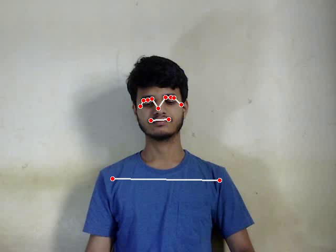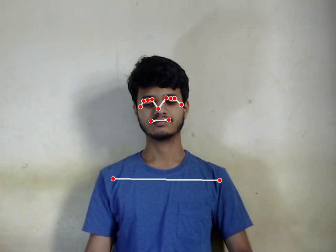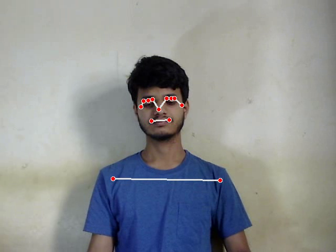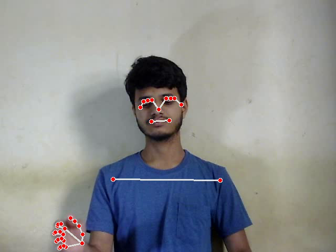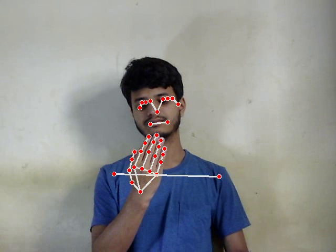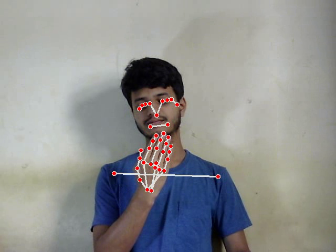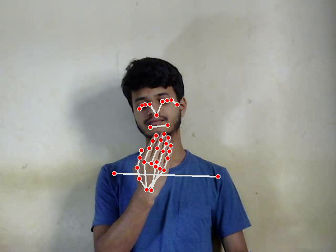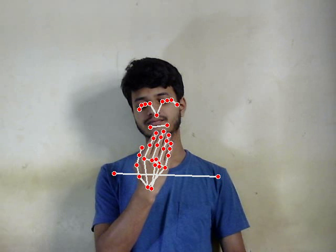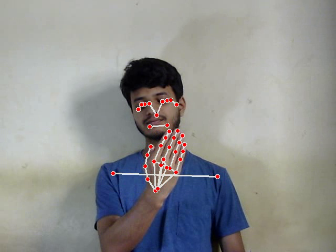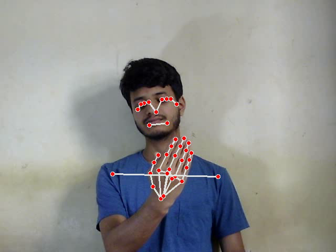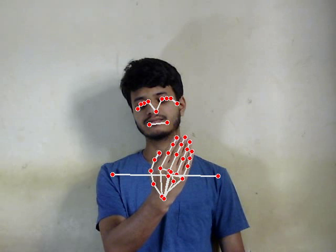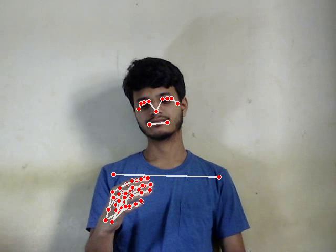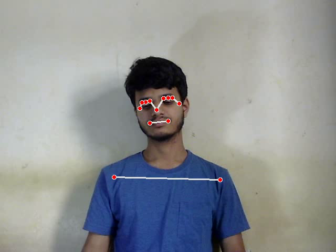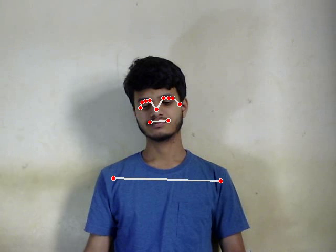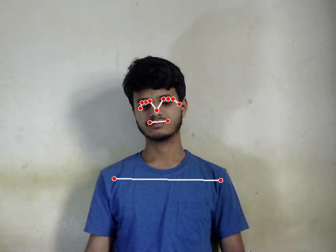thank you